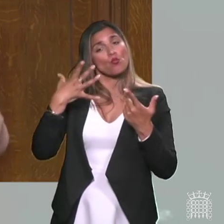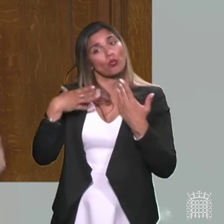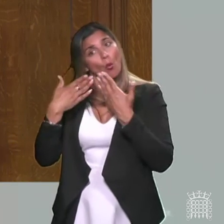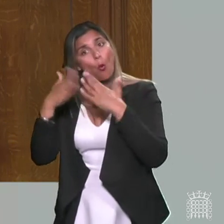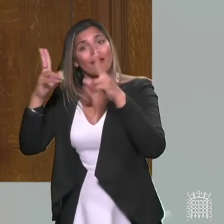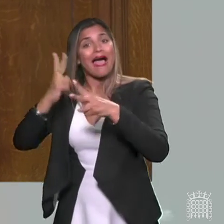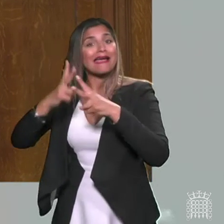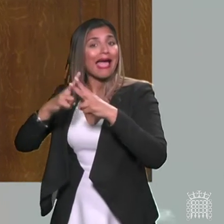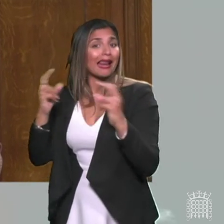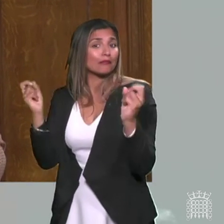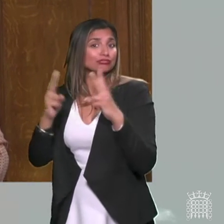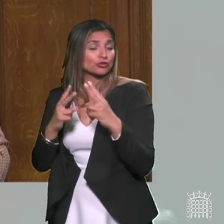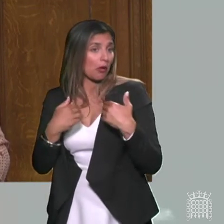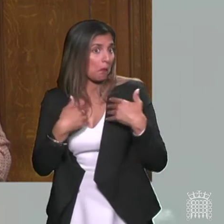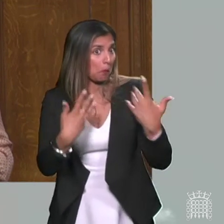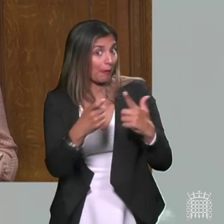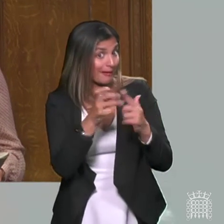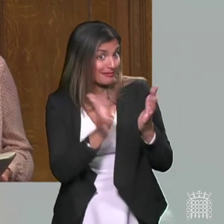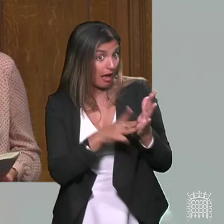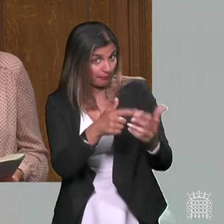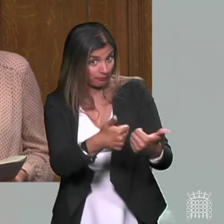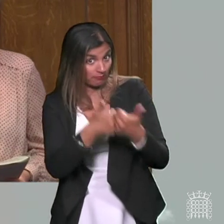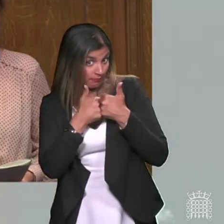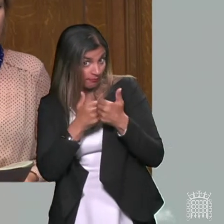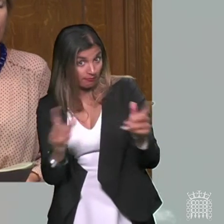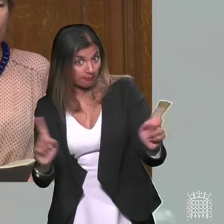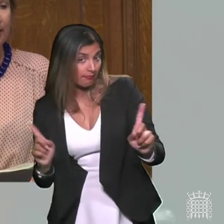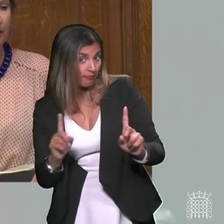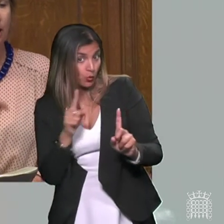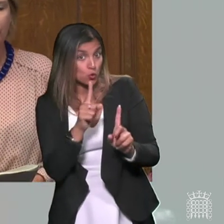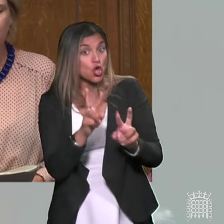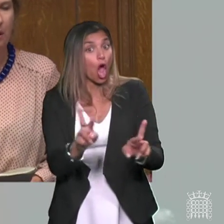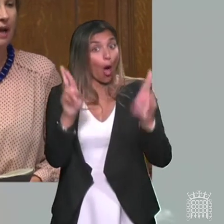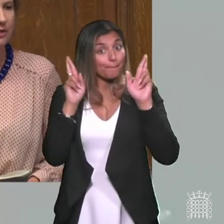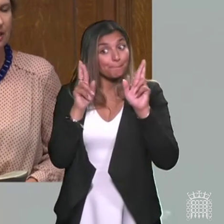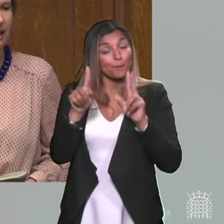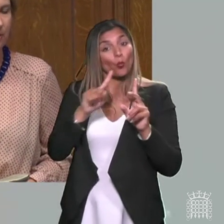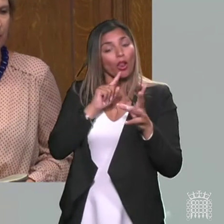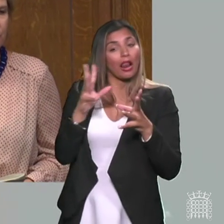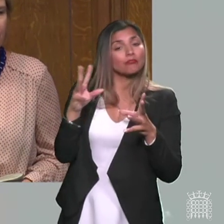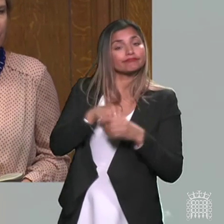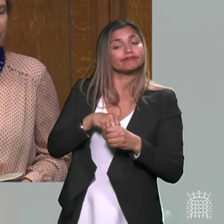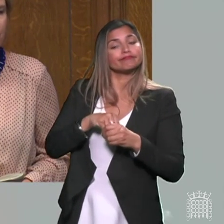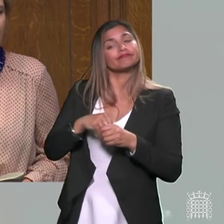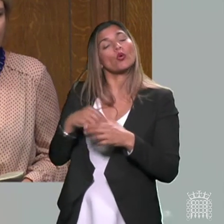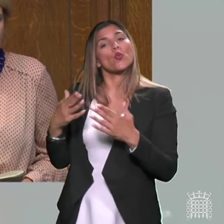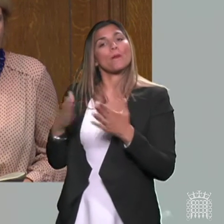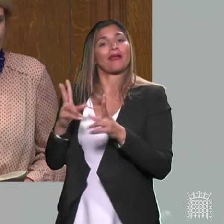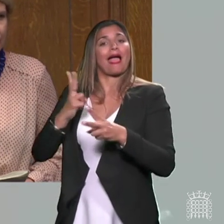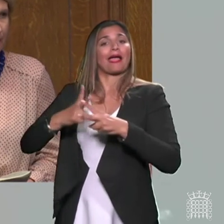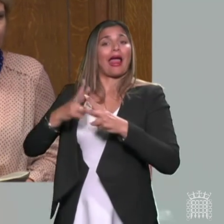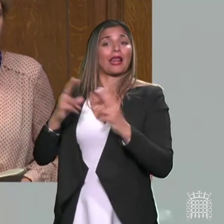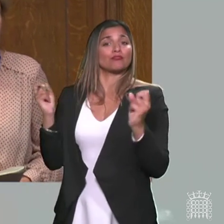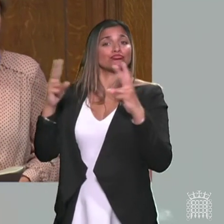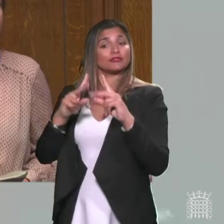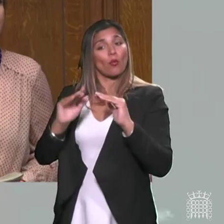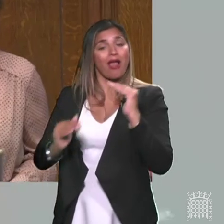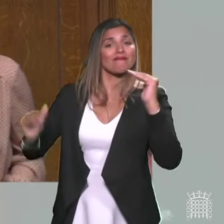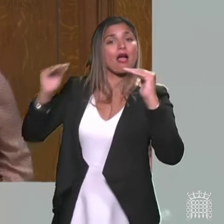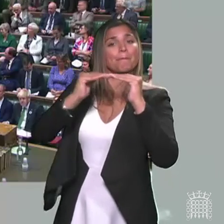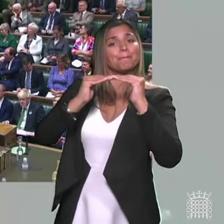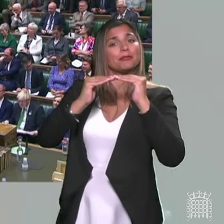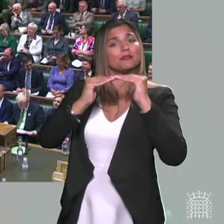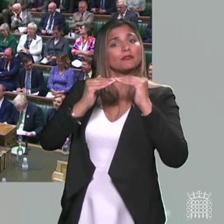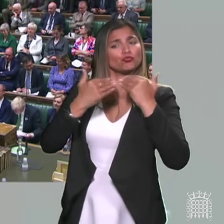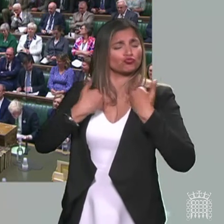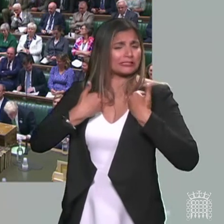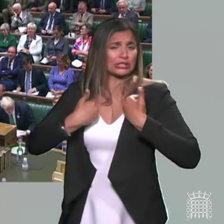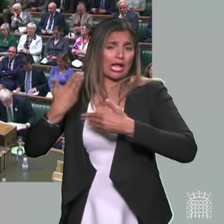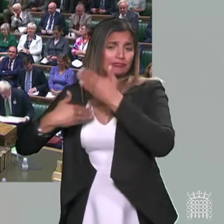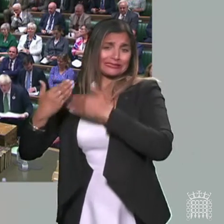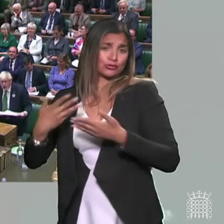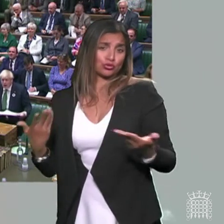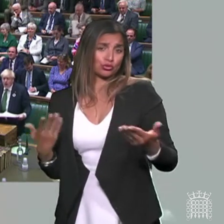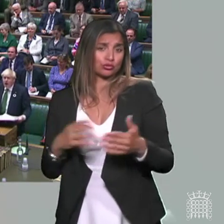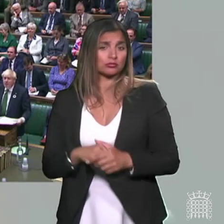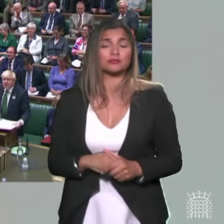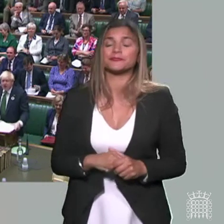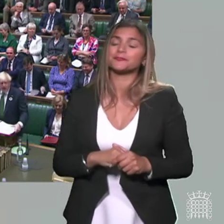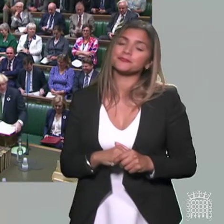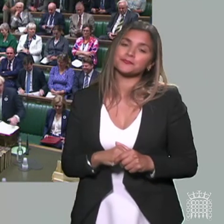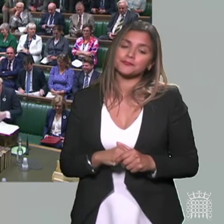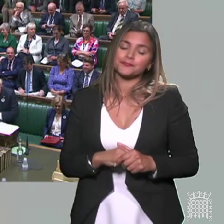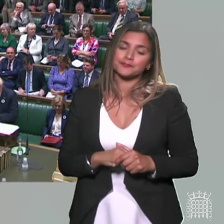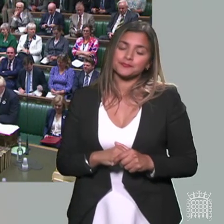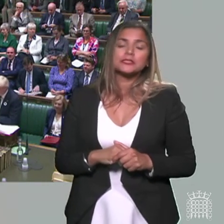Does the Prime Minister share my hope that Preston City Council will include the plans to get the bridge reopened as part of its levelling-up fund bid?